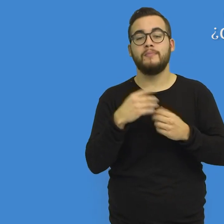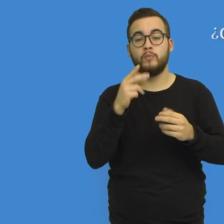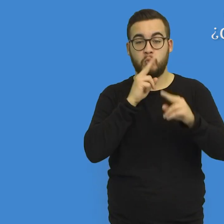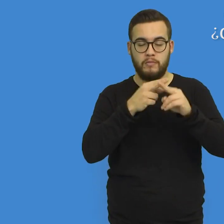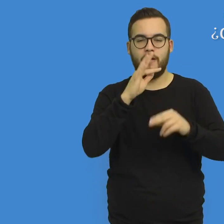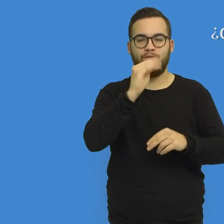nombre